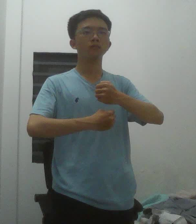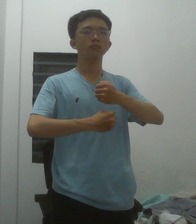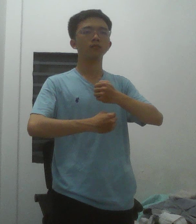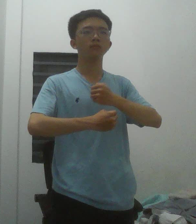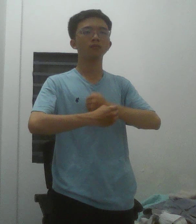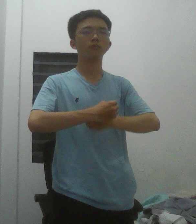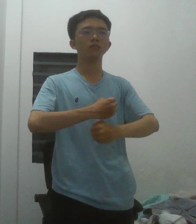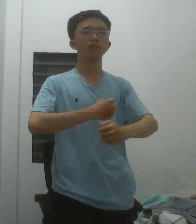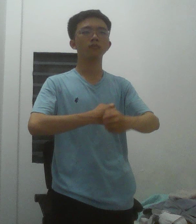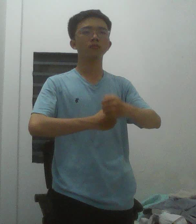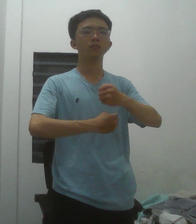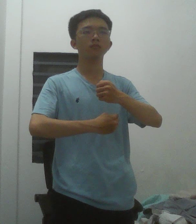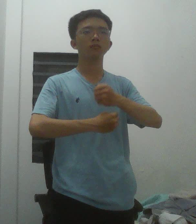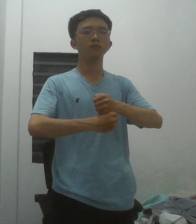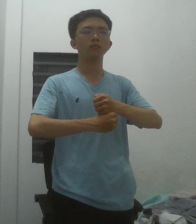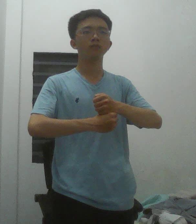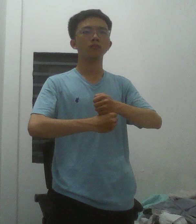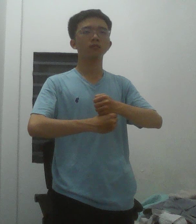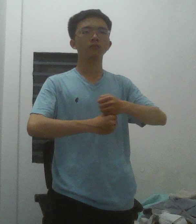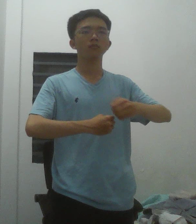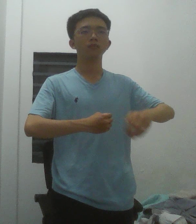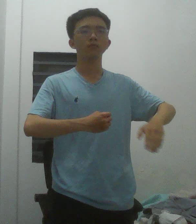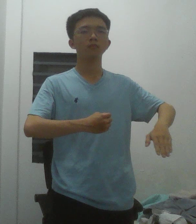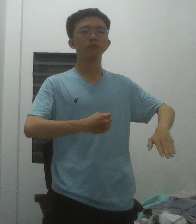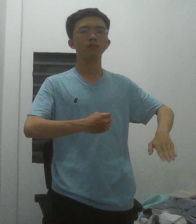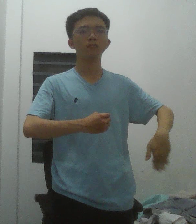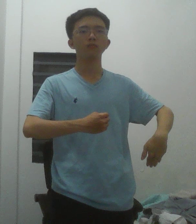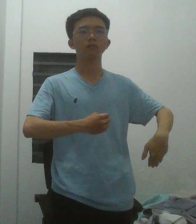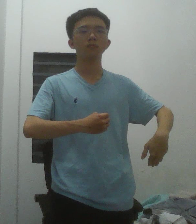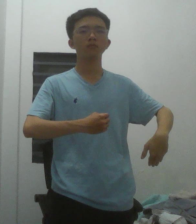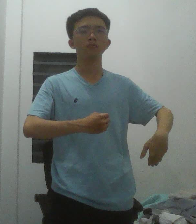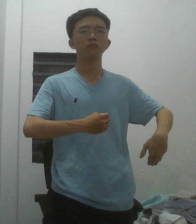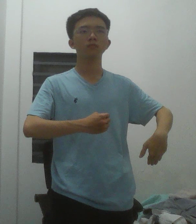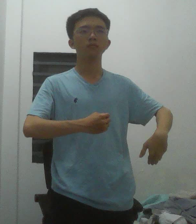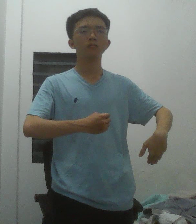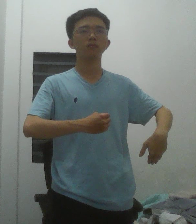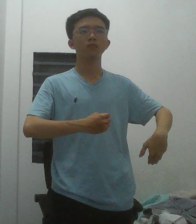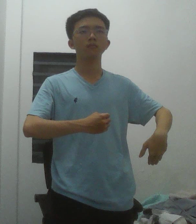nam sau